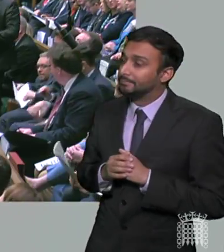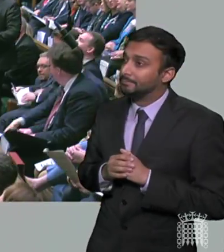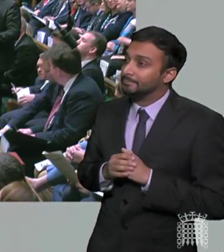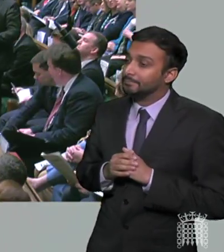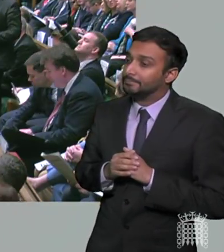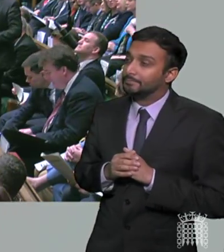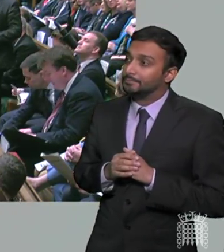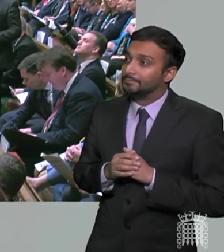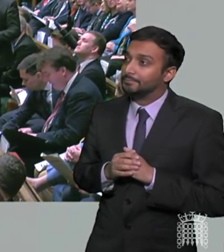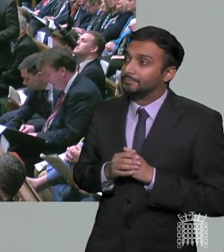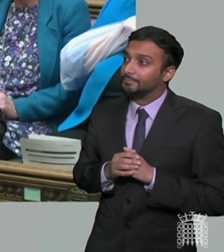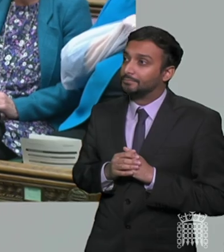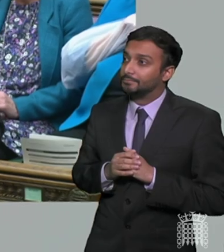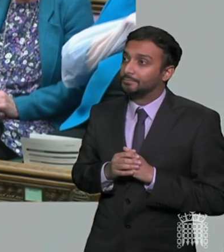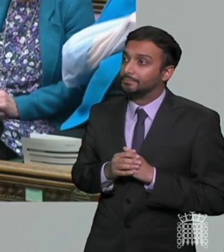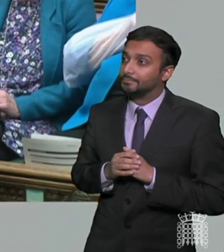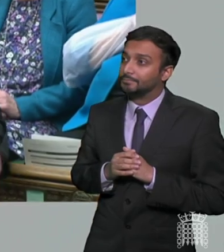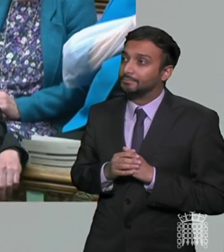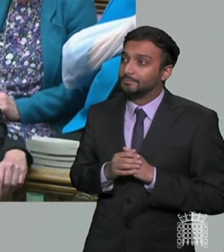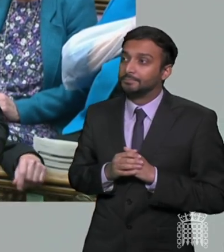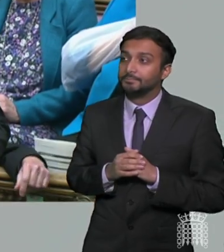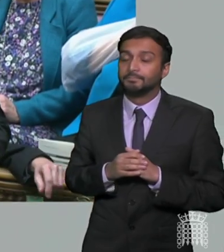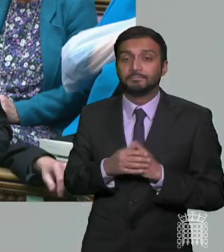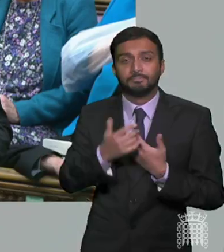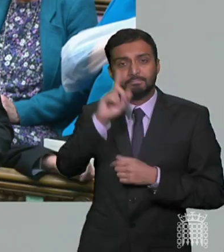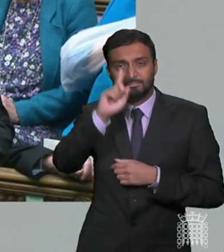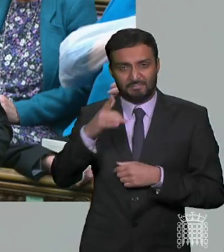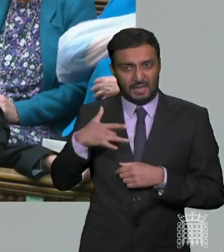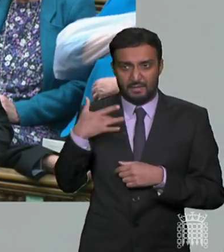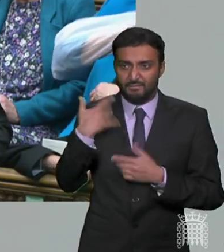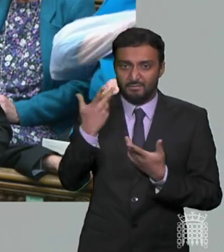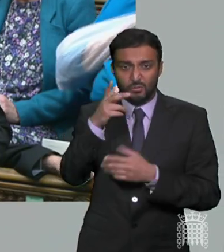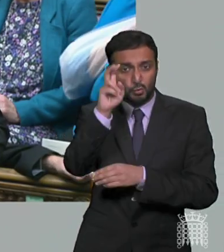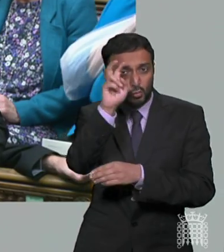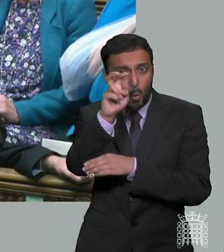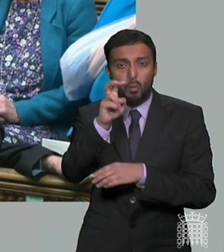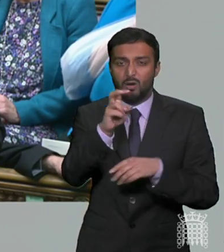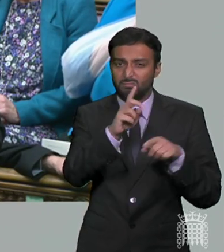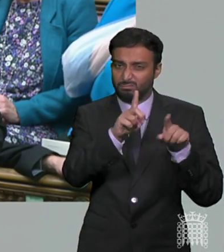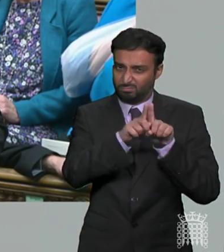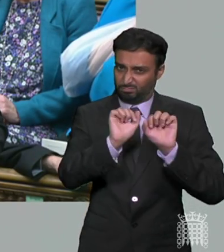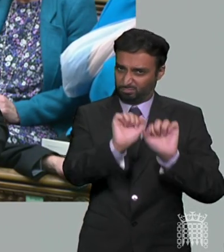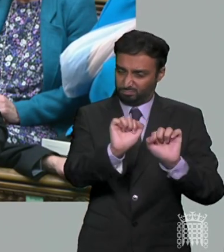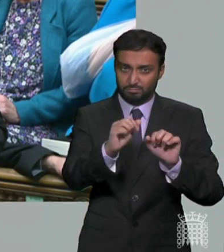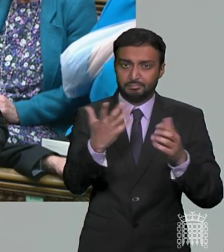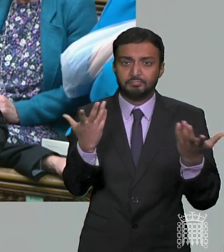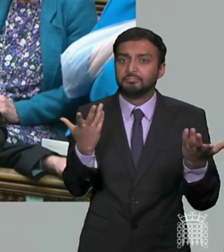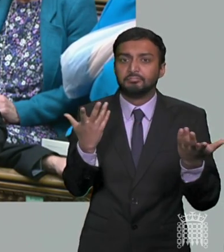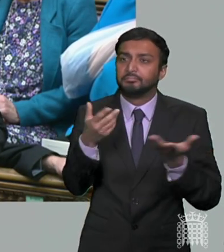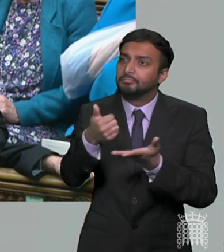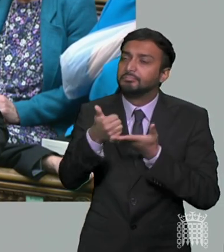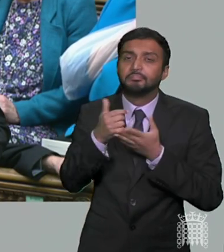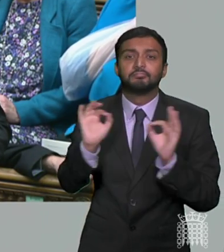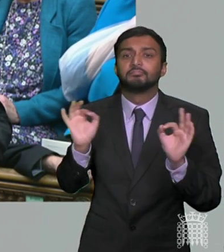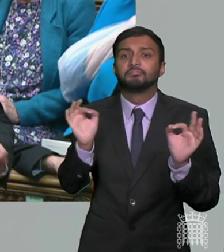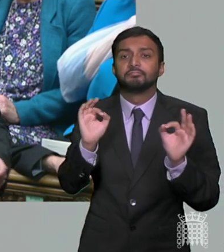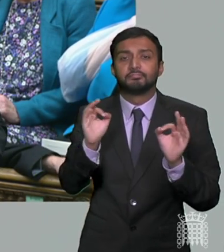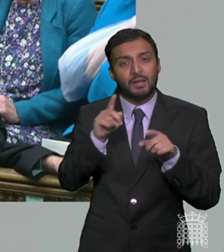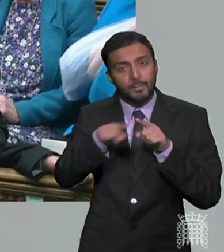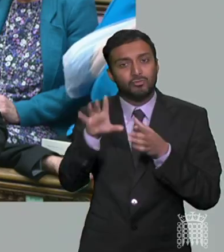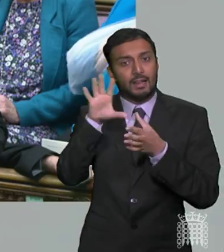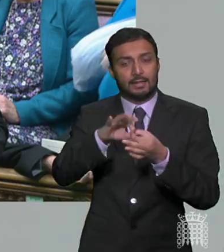People in places such as Stoke-on-Trent North, Kidsgrove and Talke are not getting the help that they need quickly enough when it comes to mental health.